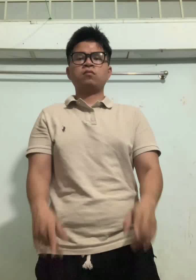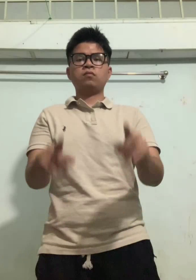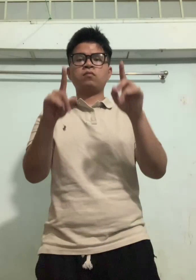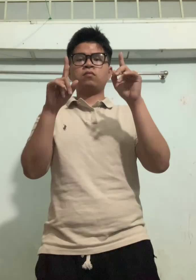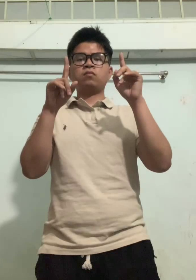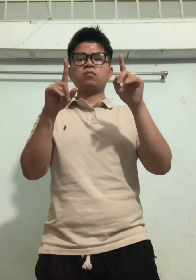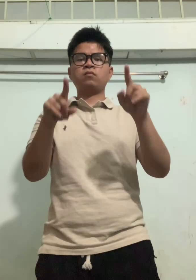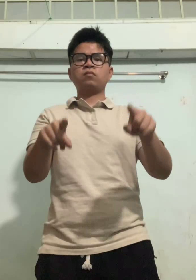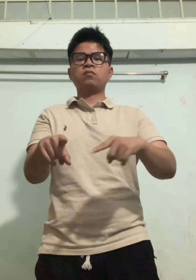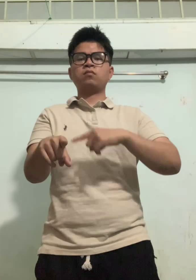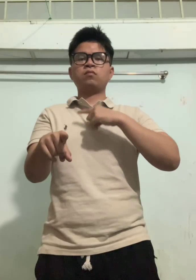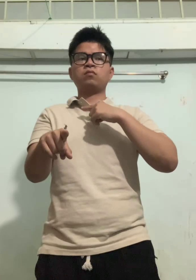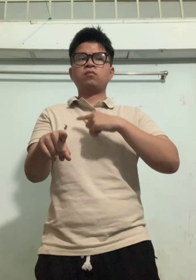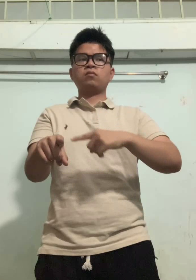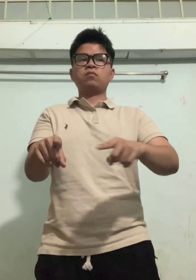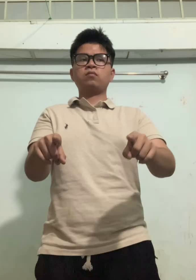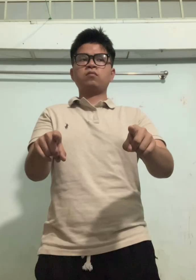phut